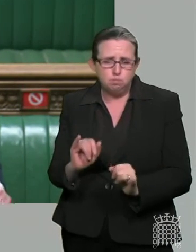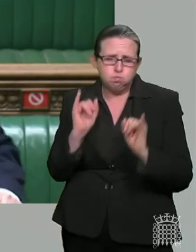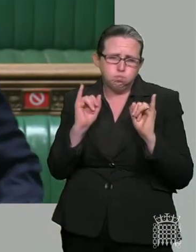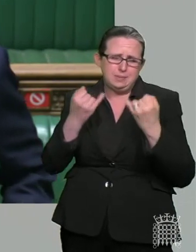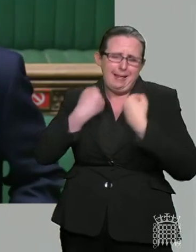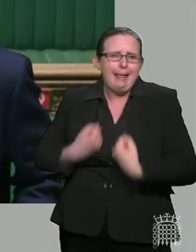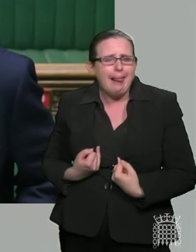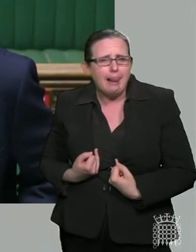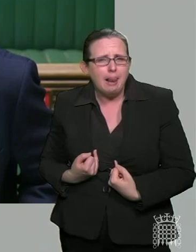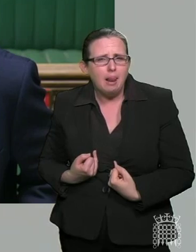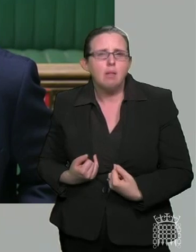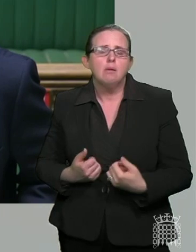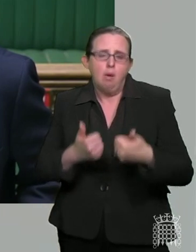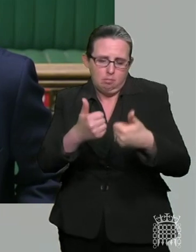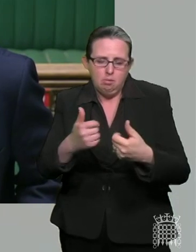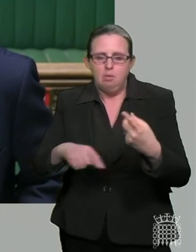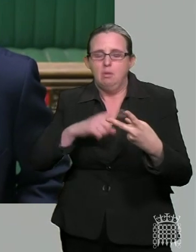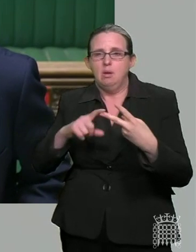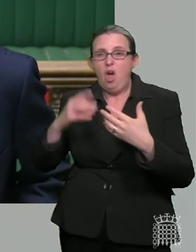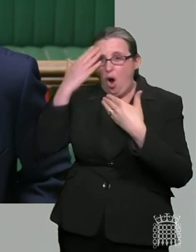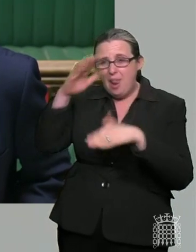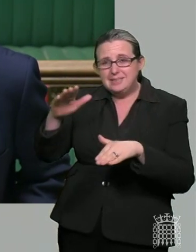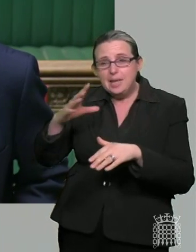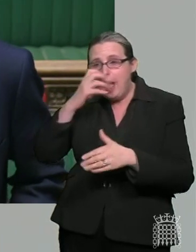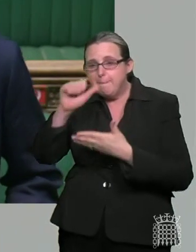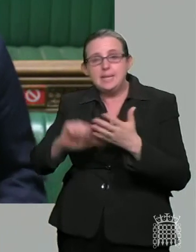You should not be going to an amber list country on holiday.